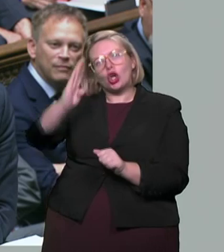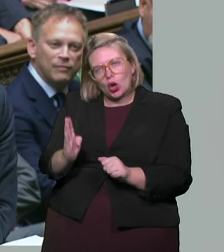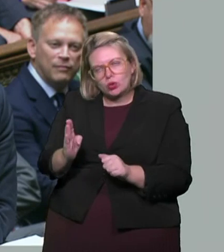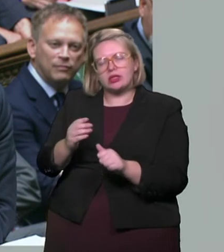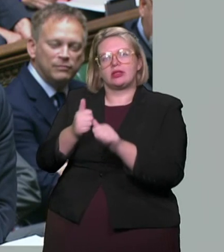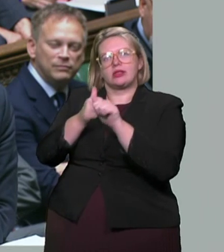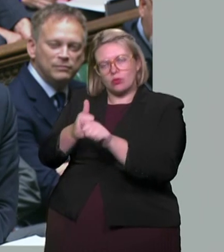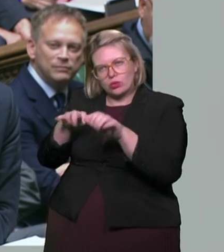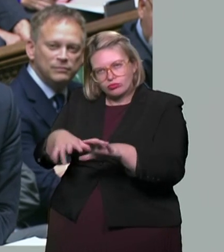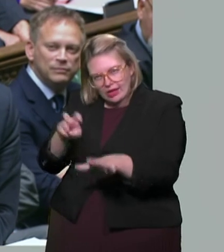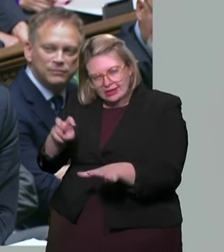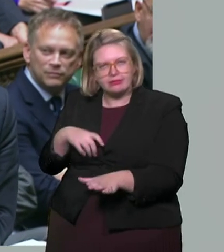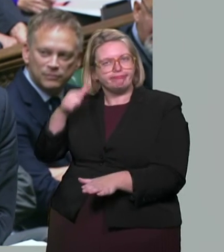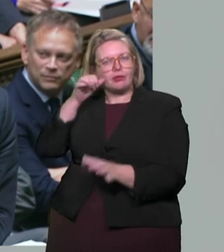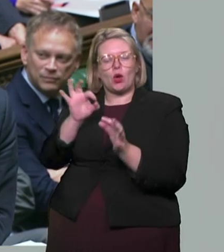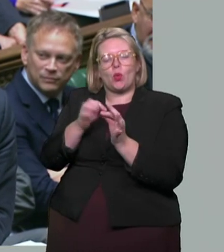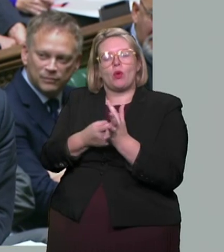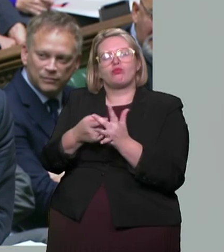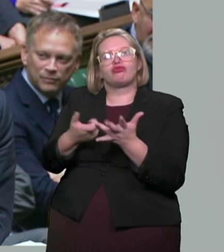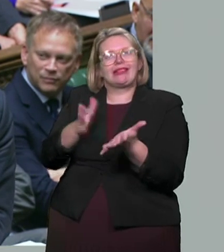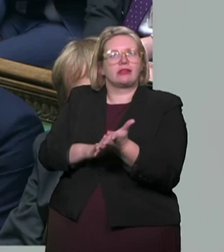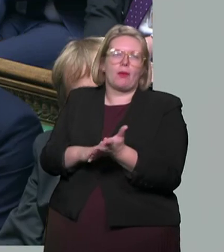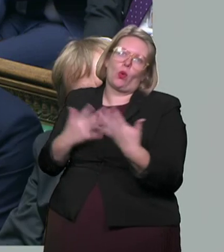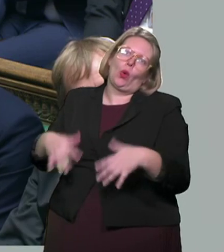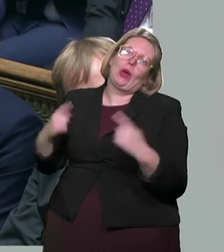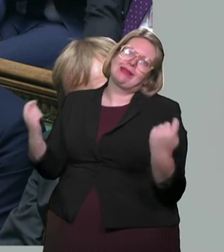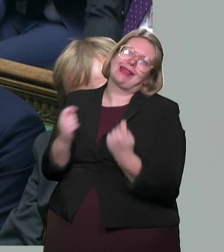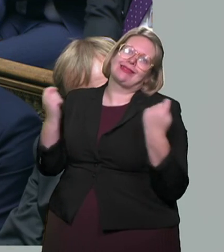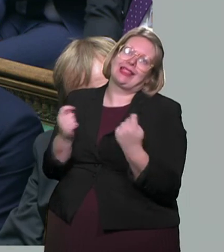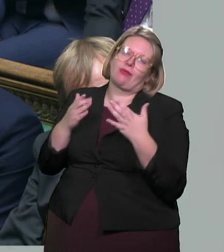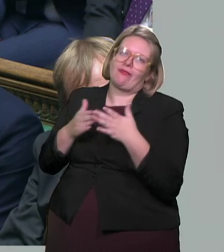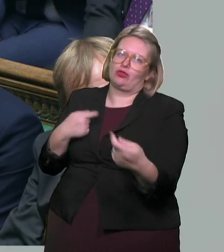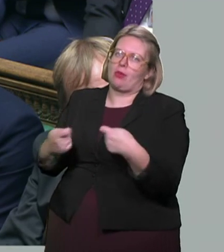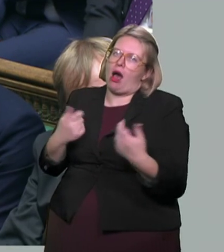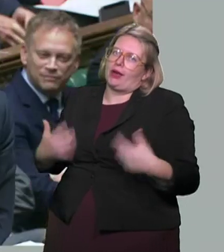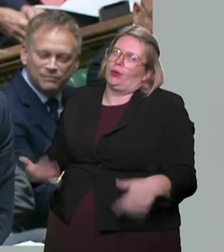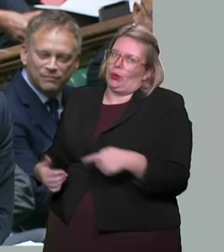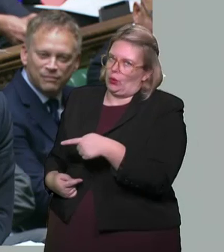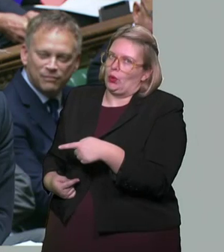I understand that the fish market in Brixham was outstandingly successful the other day.